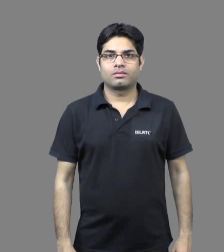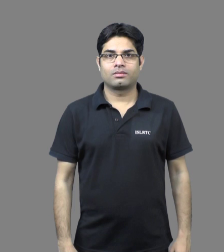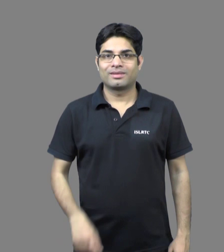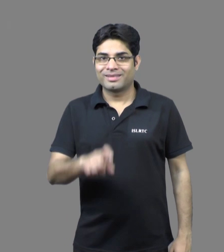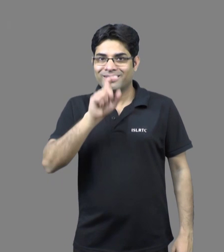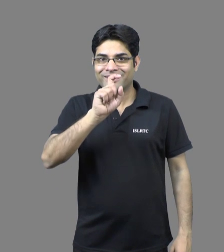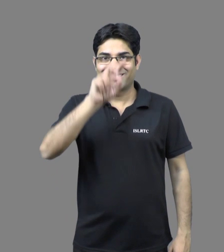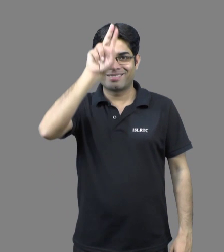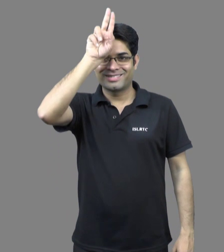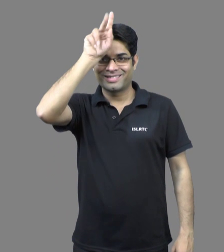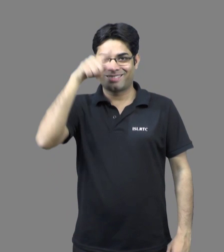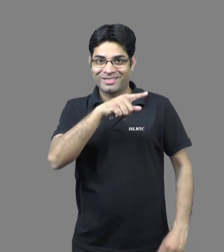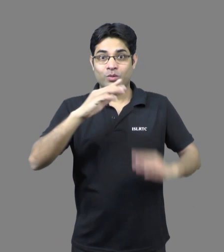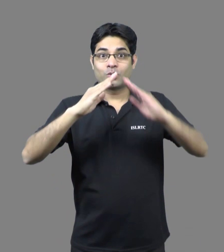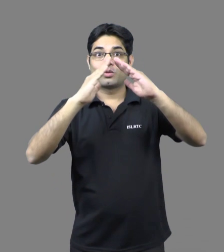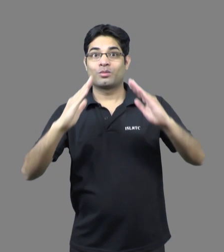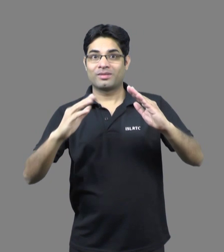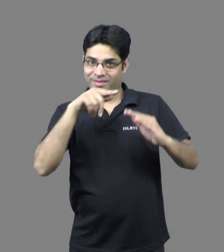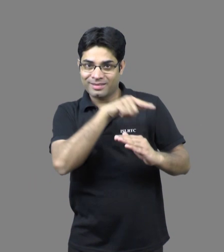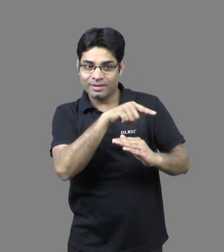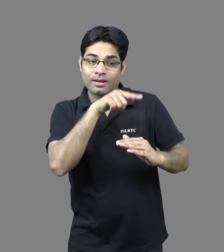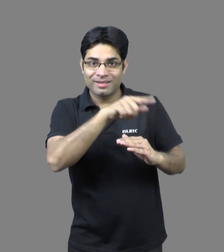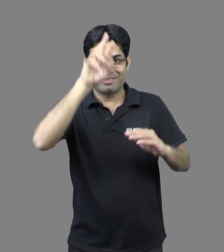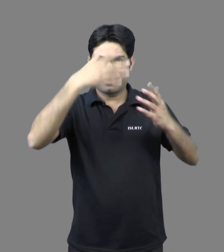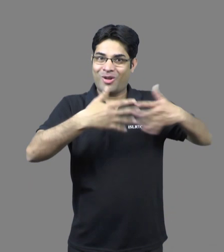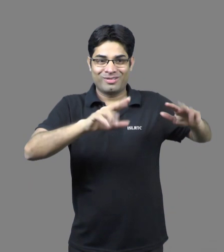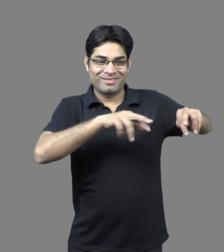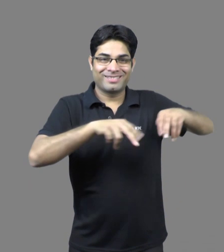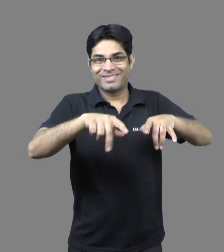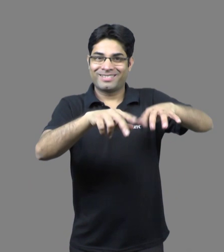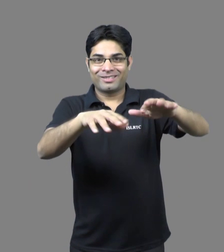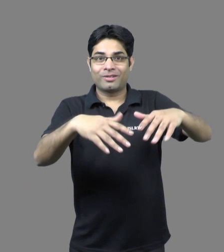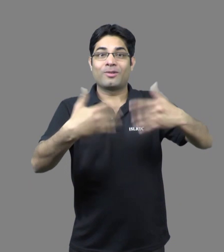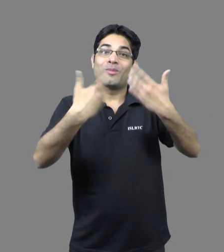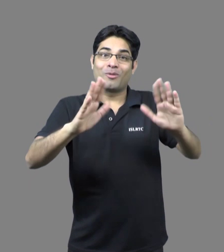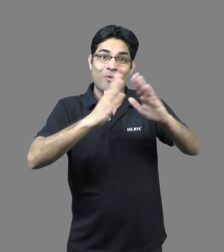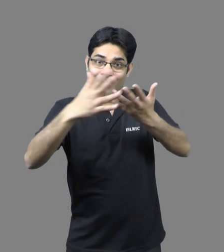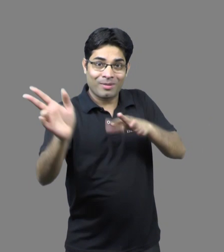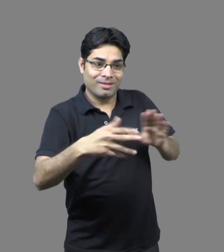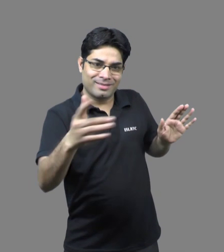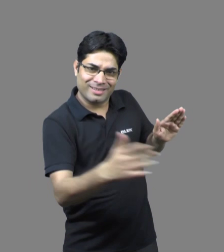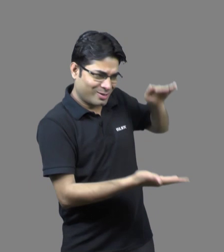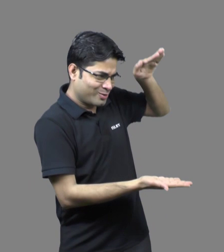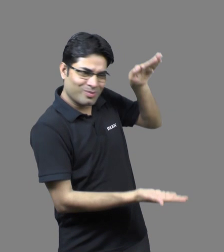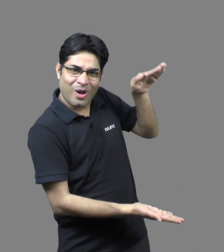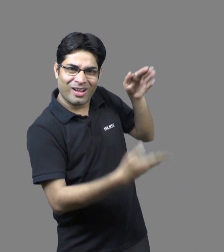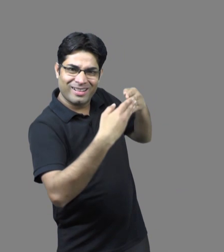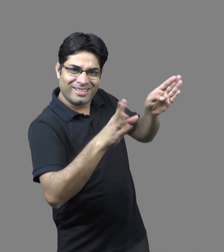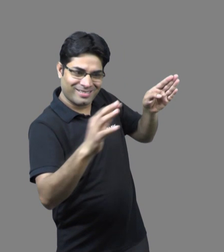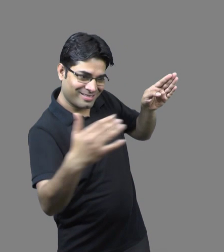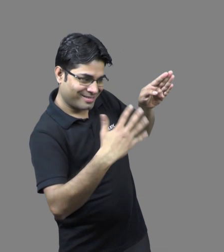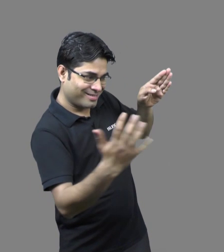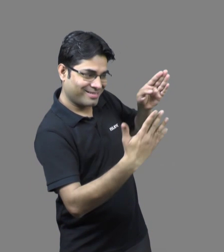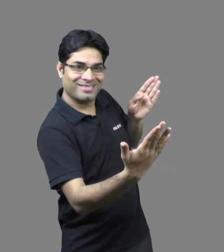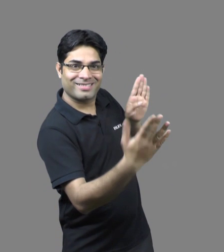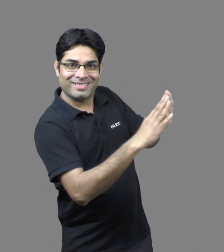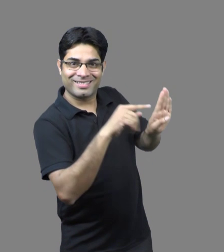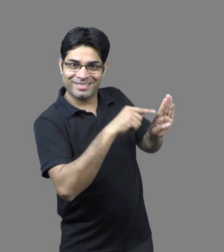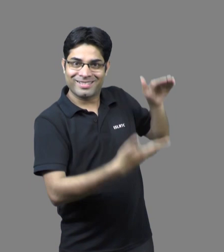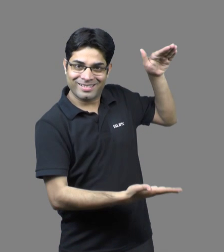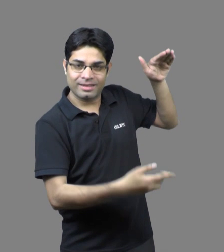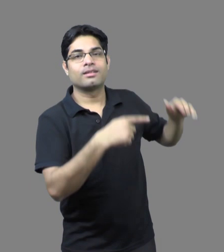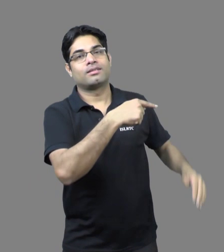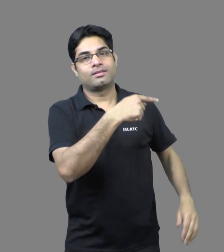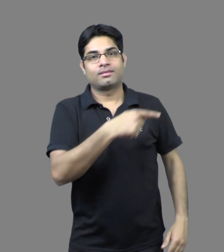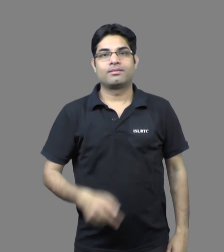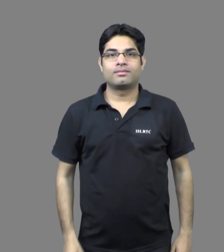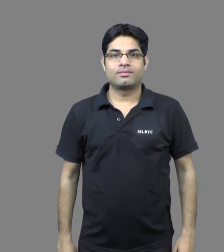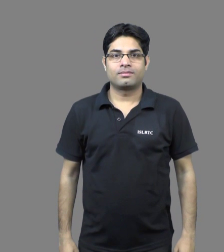Coop Pen